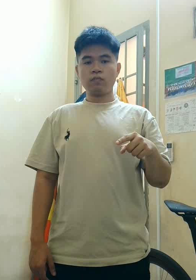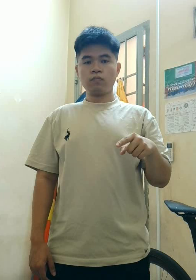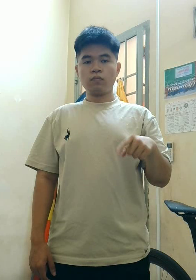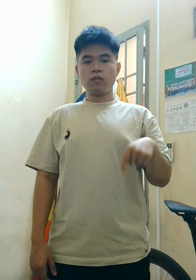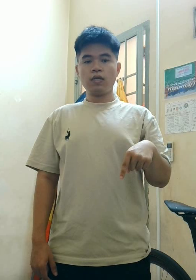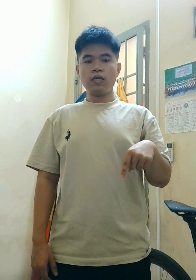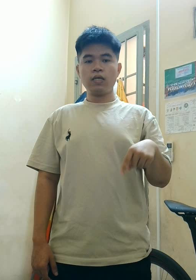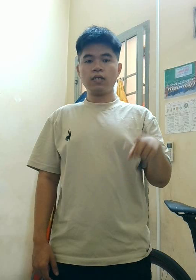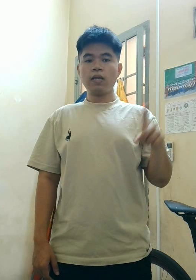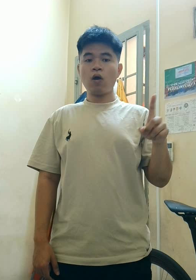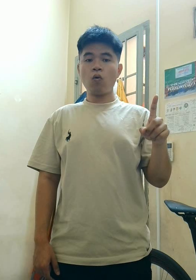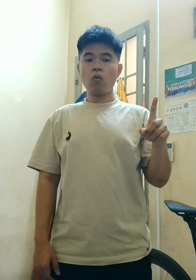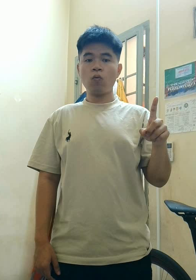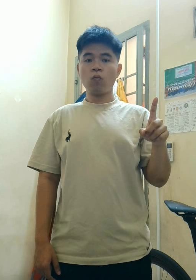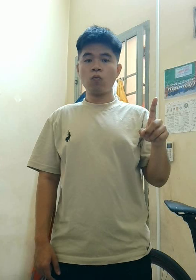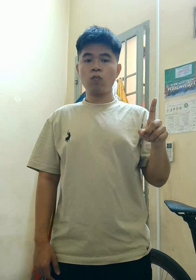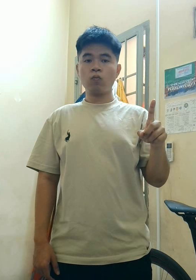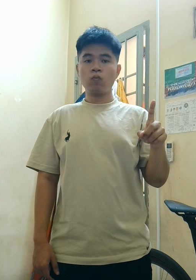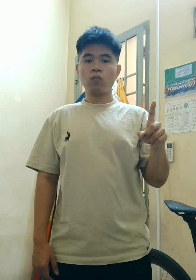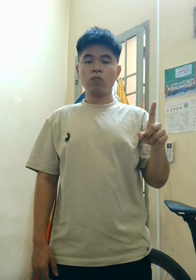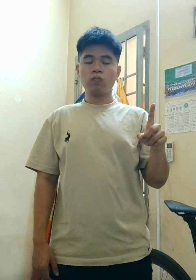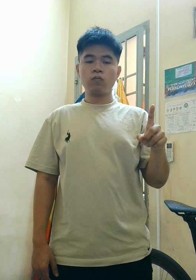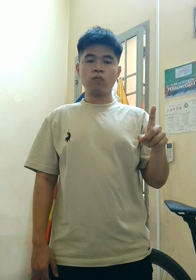di dau